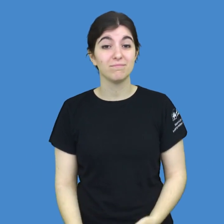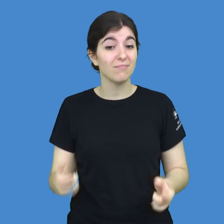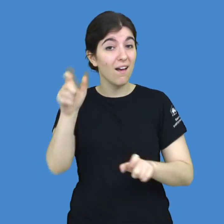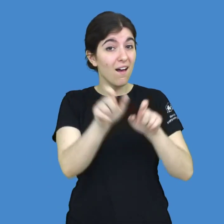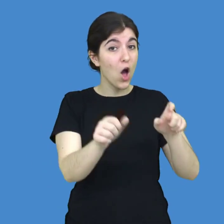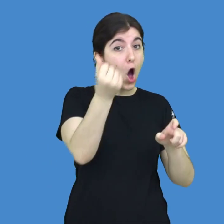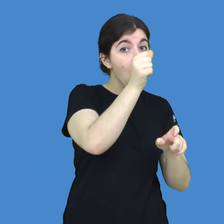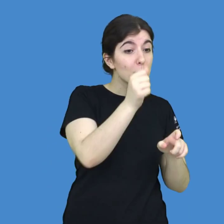persona